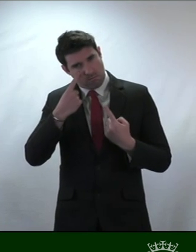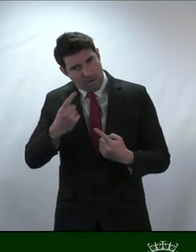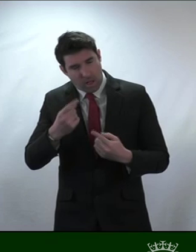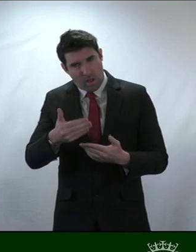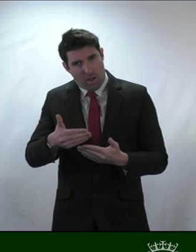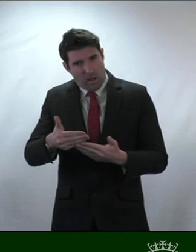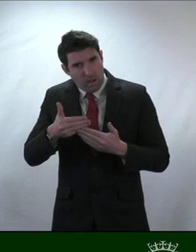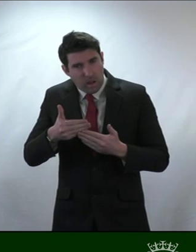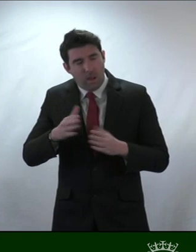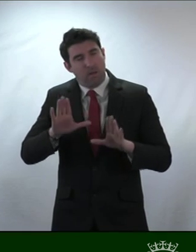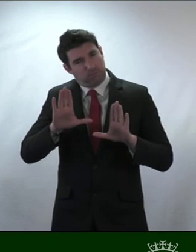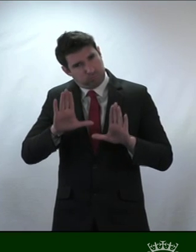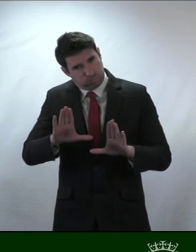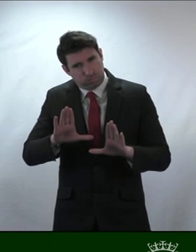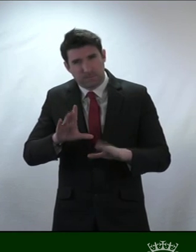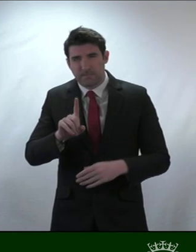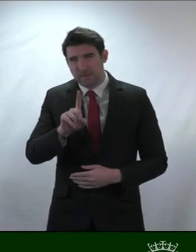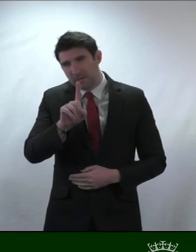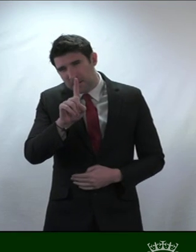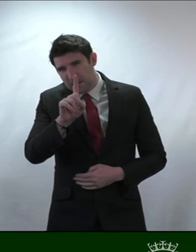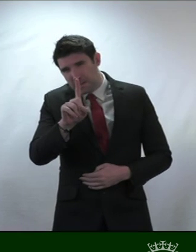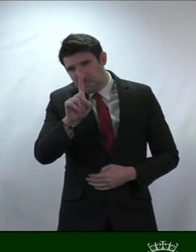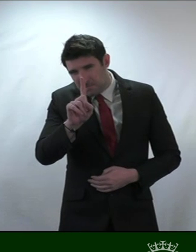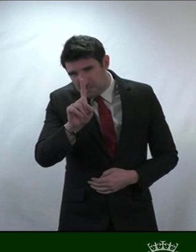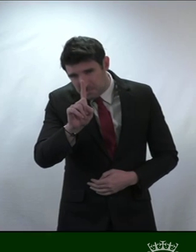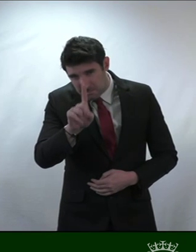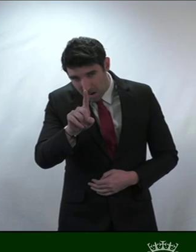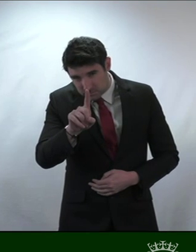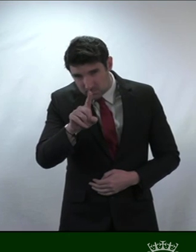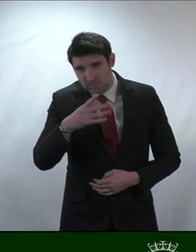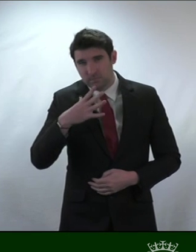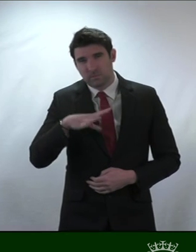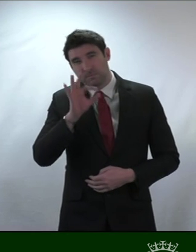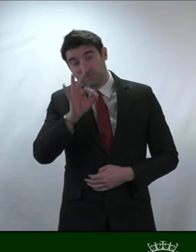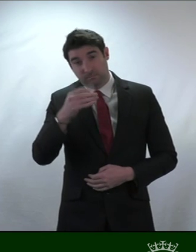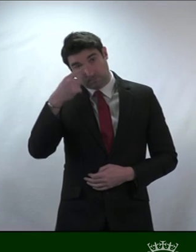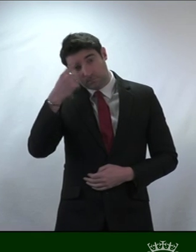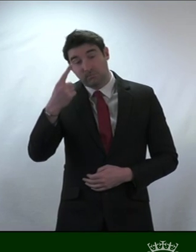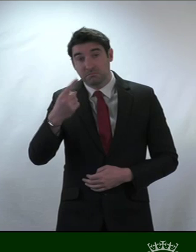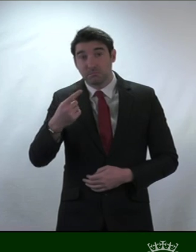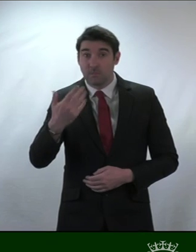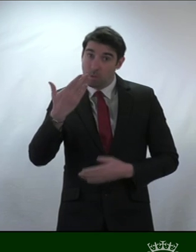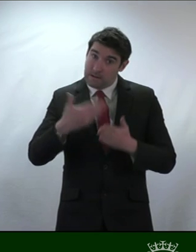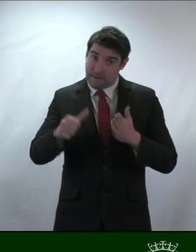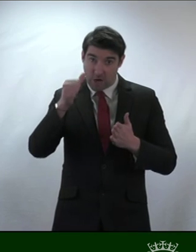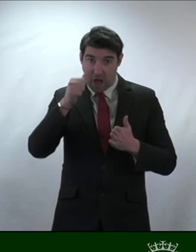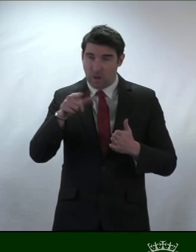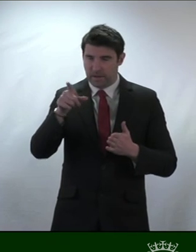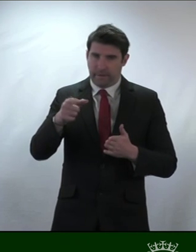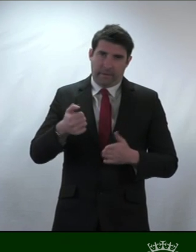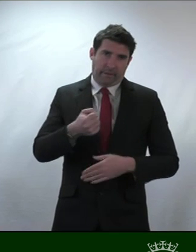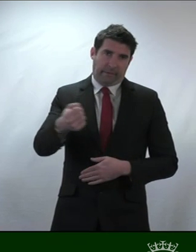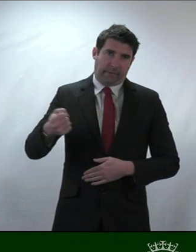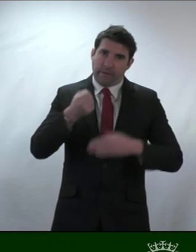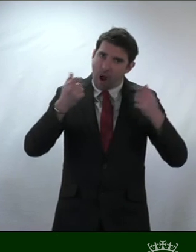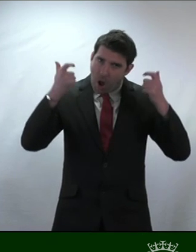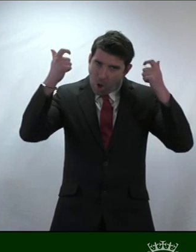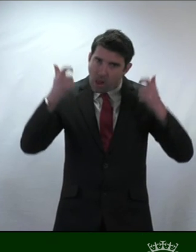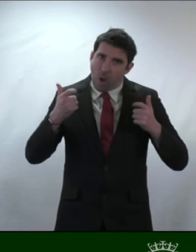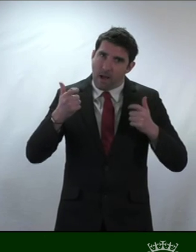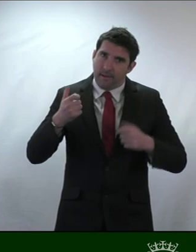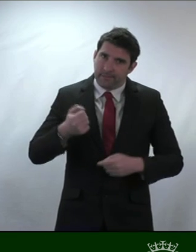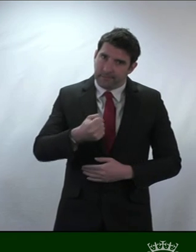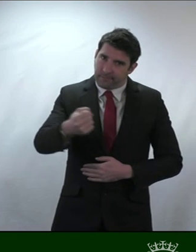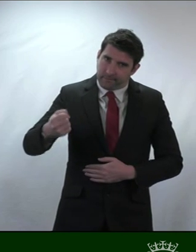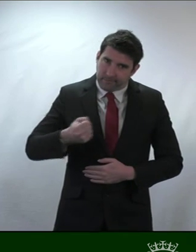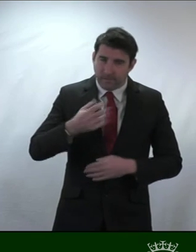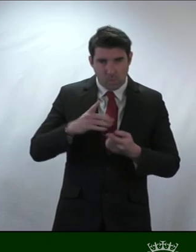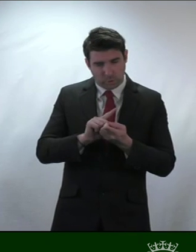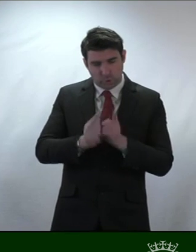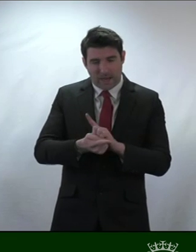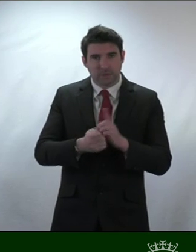I want to say to my Prime Minister that it would not be helpful if some smarmy lawyer, or somebody now at this late stage, were to argue for a change in the laws.